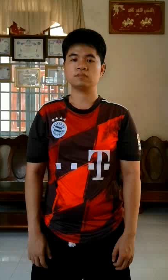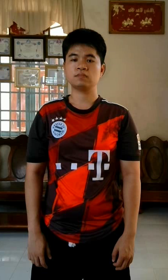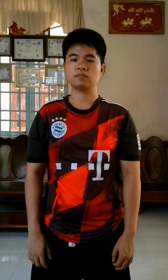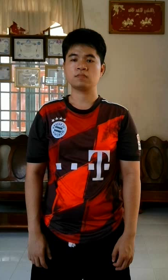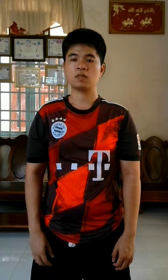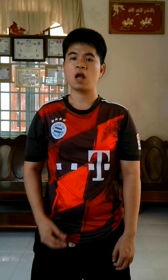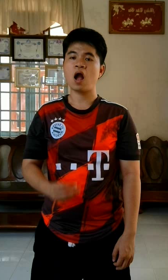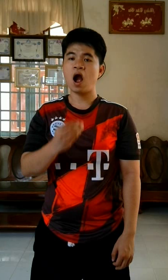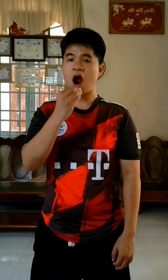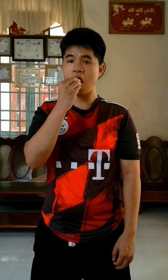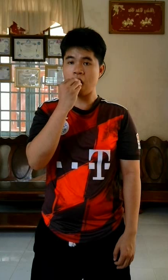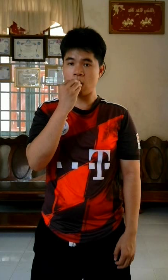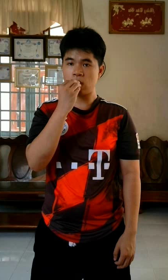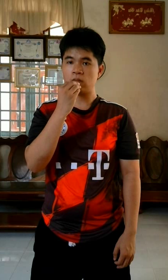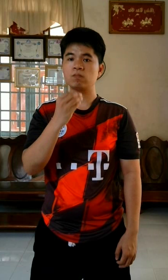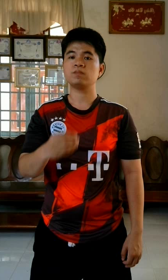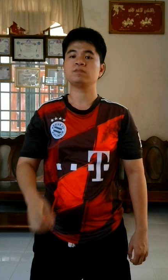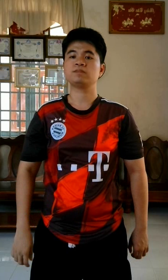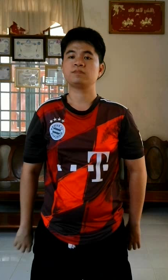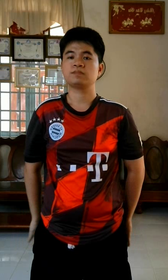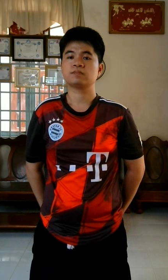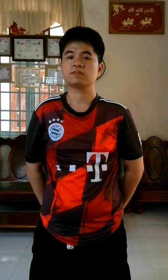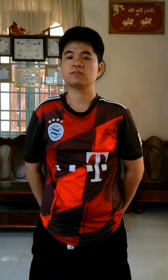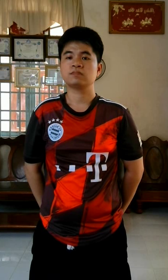an